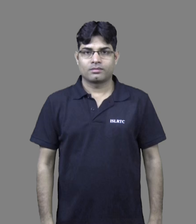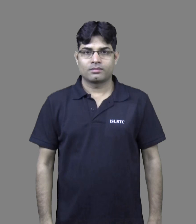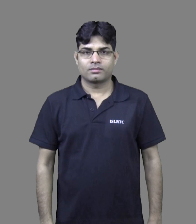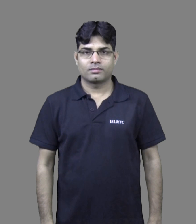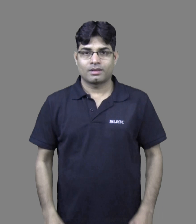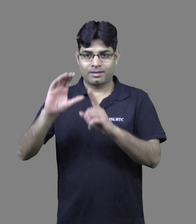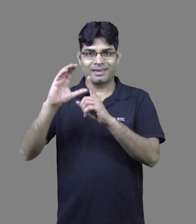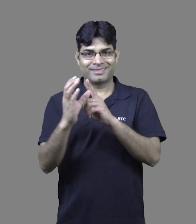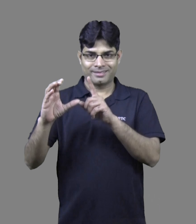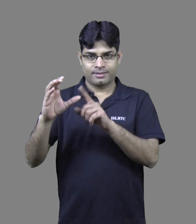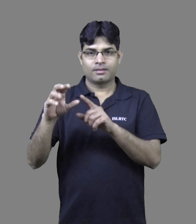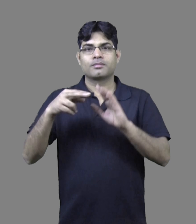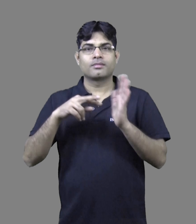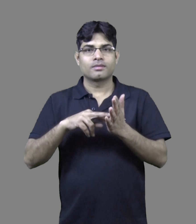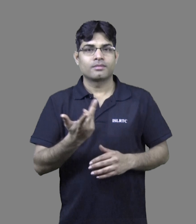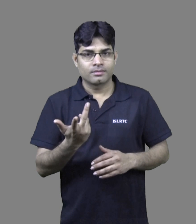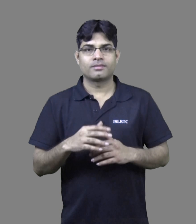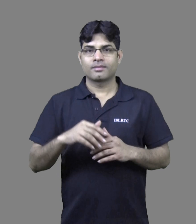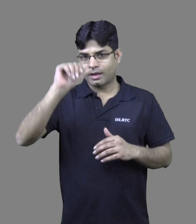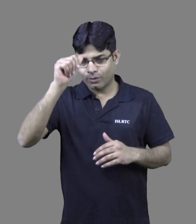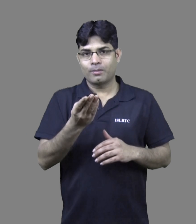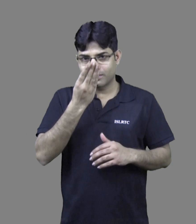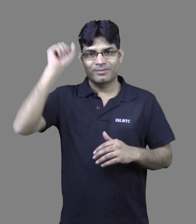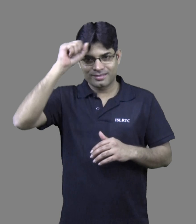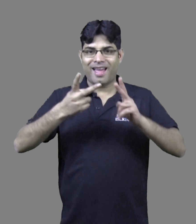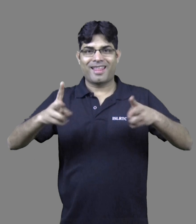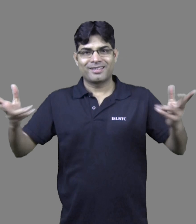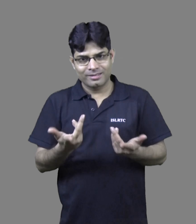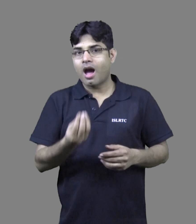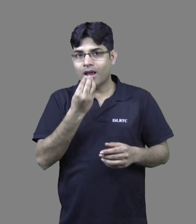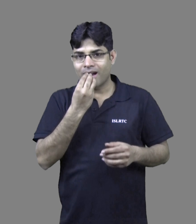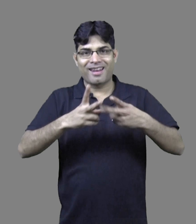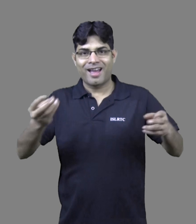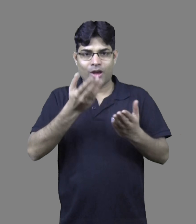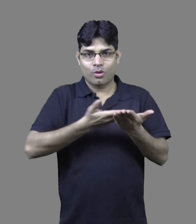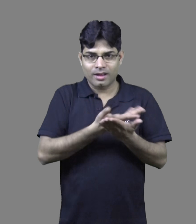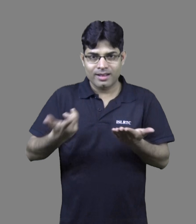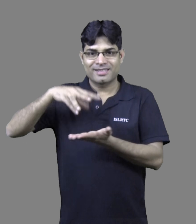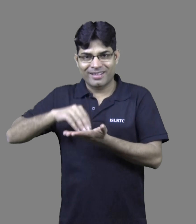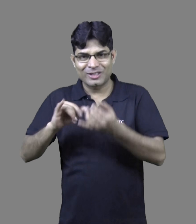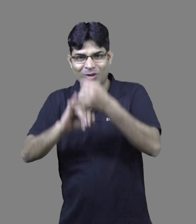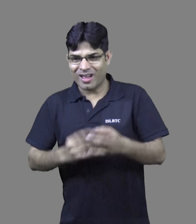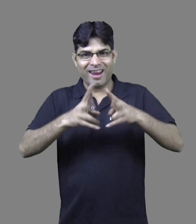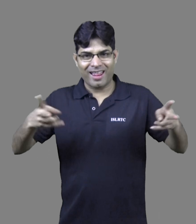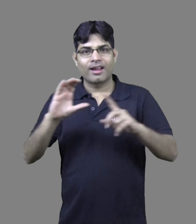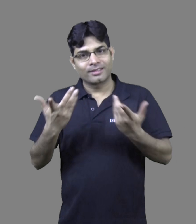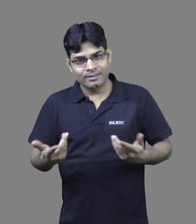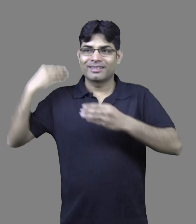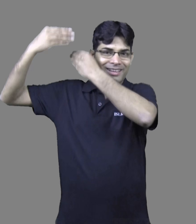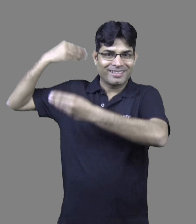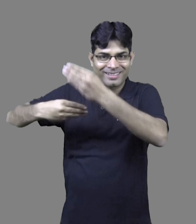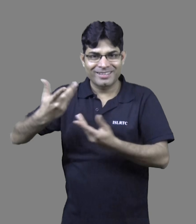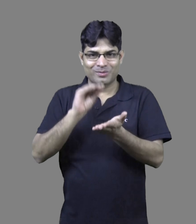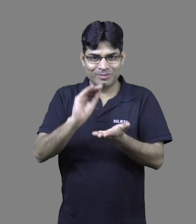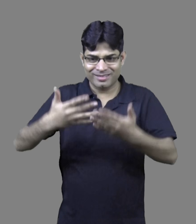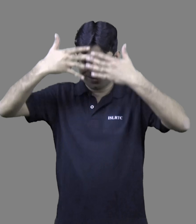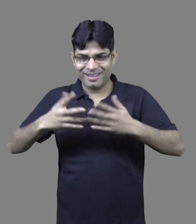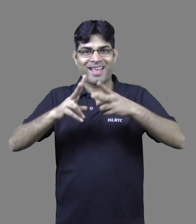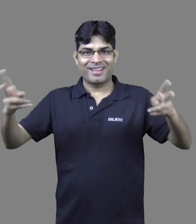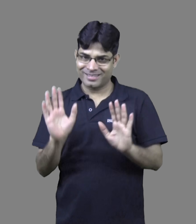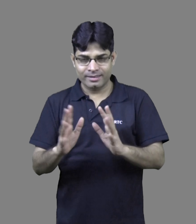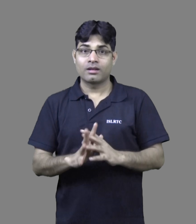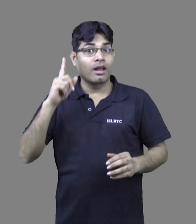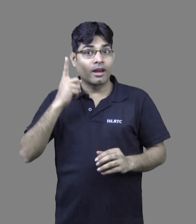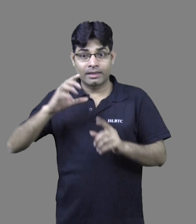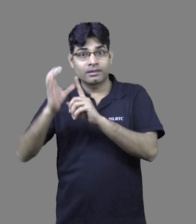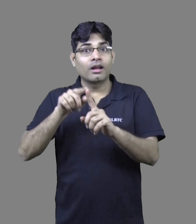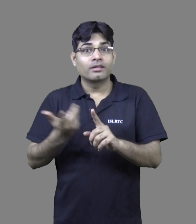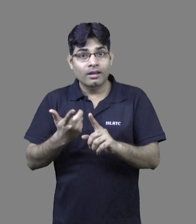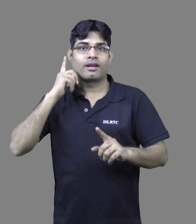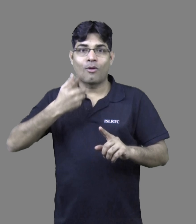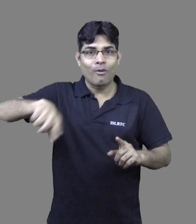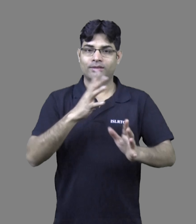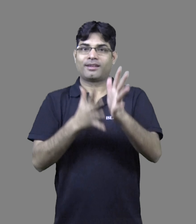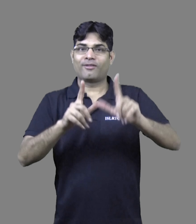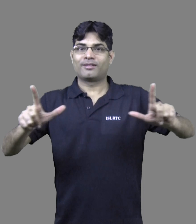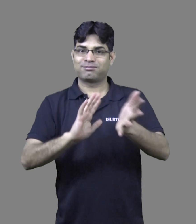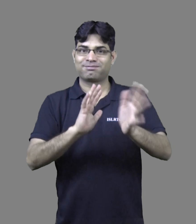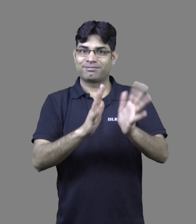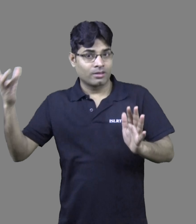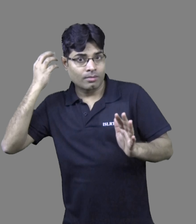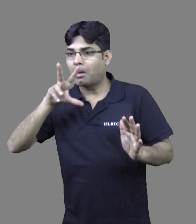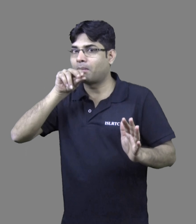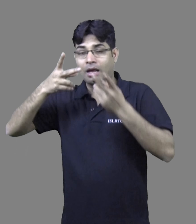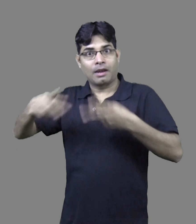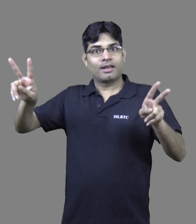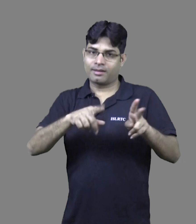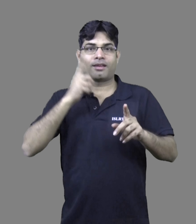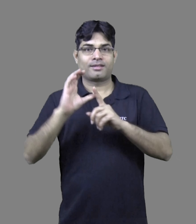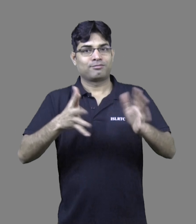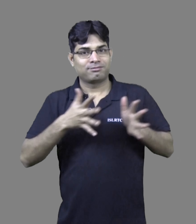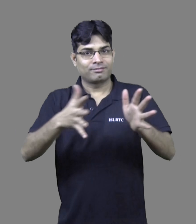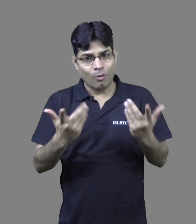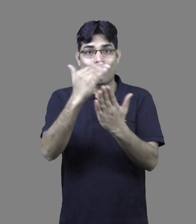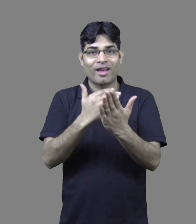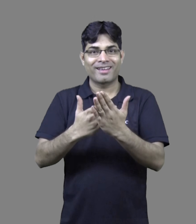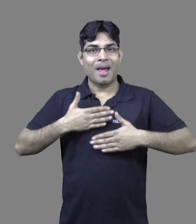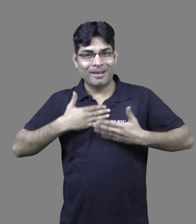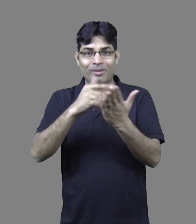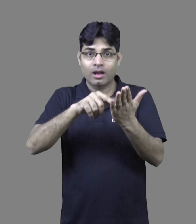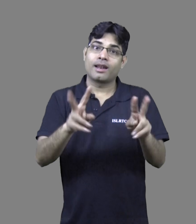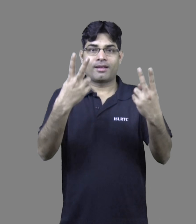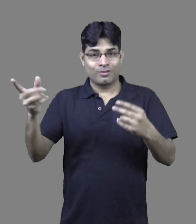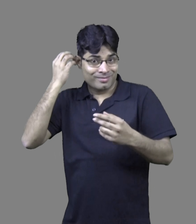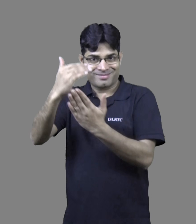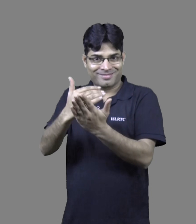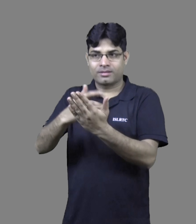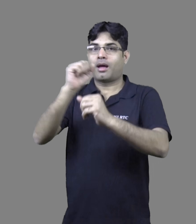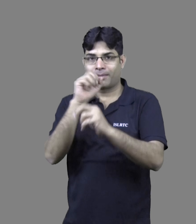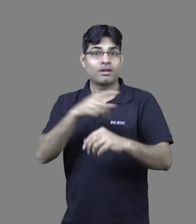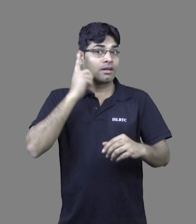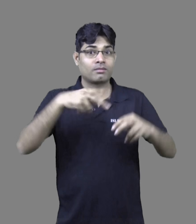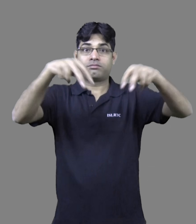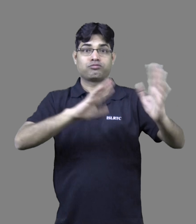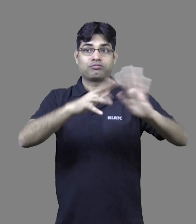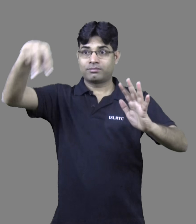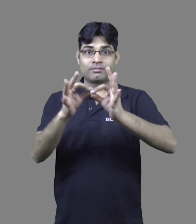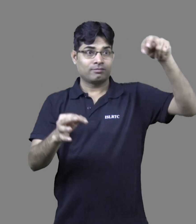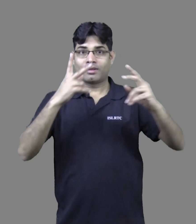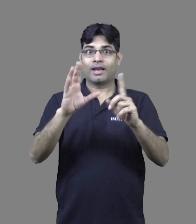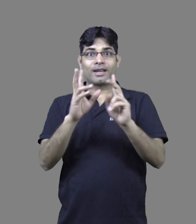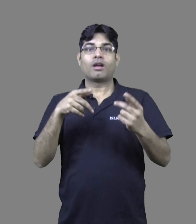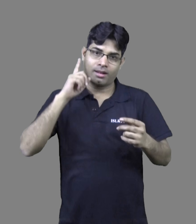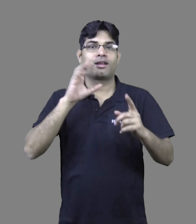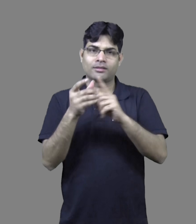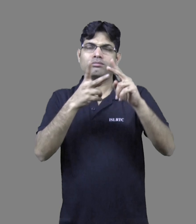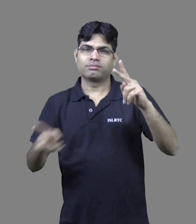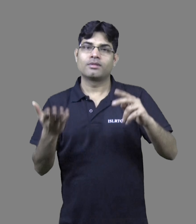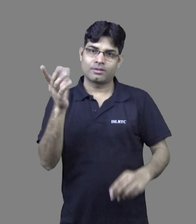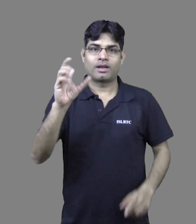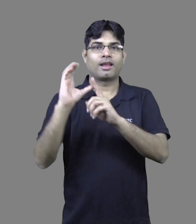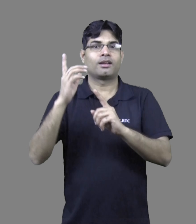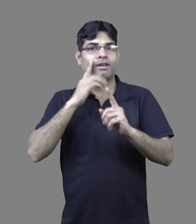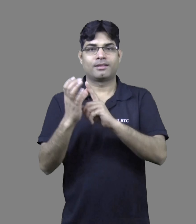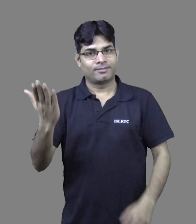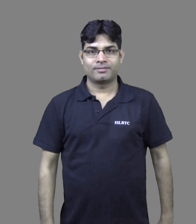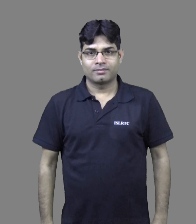Culture Deaf Culture